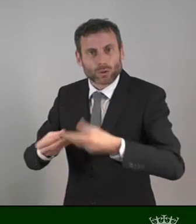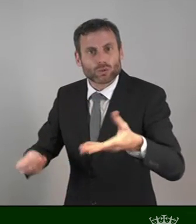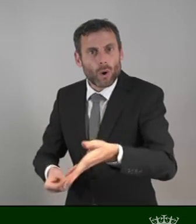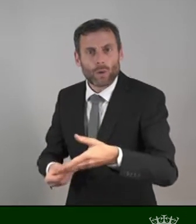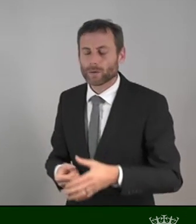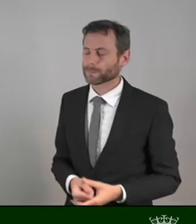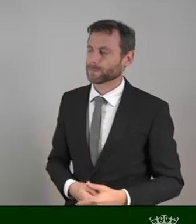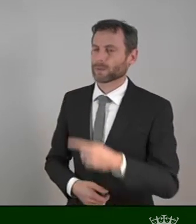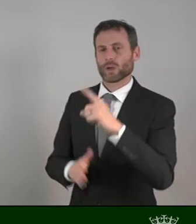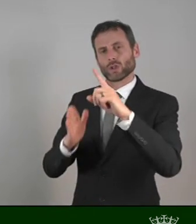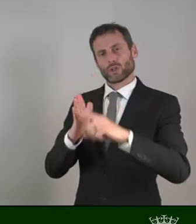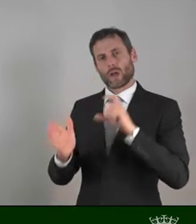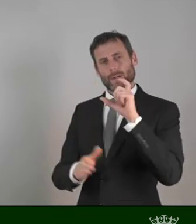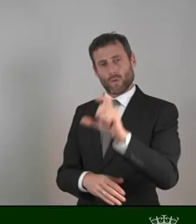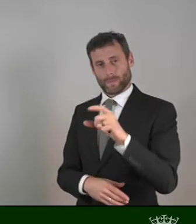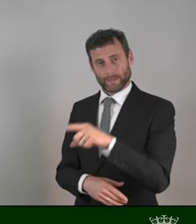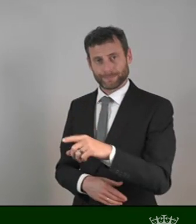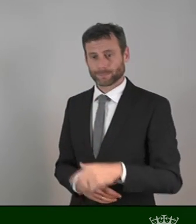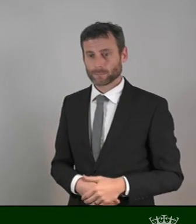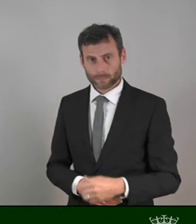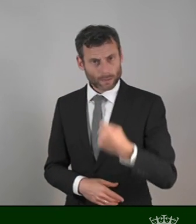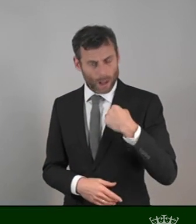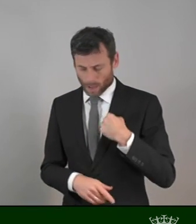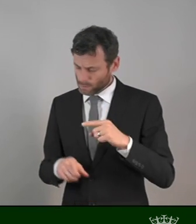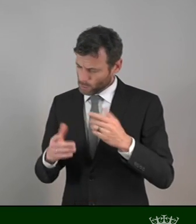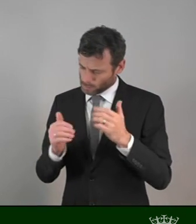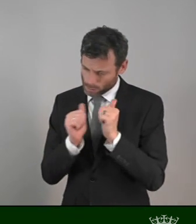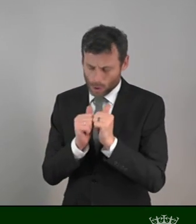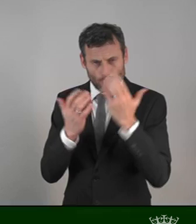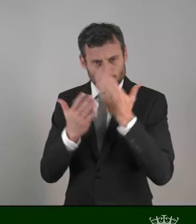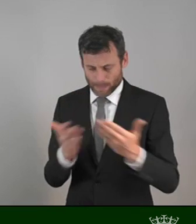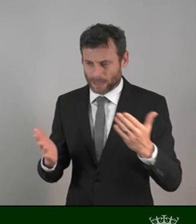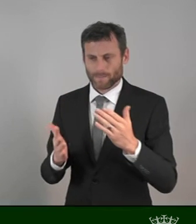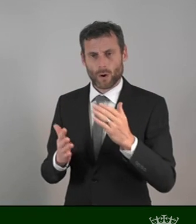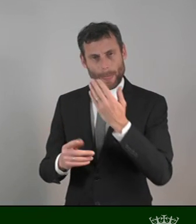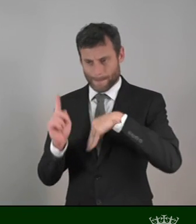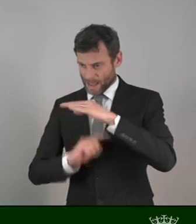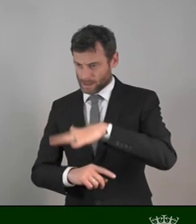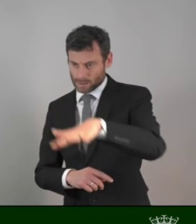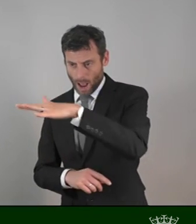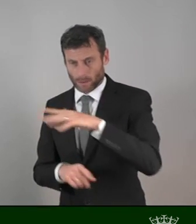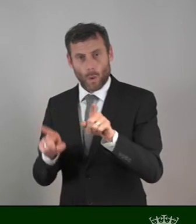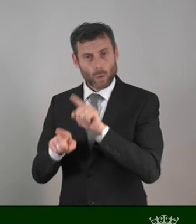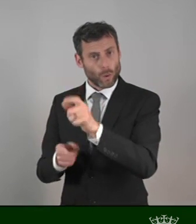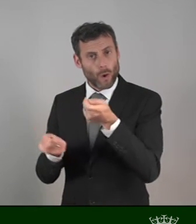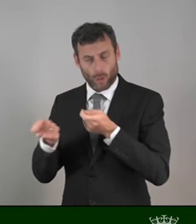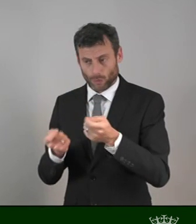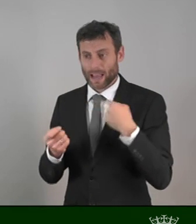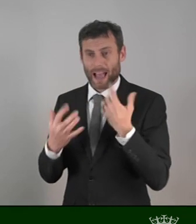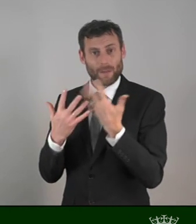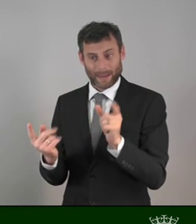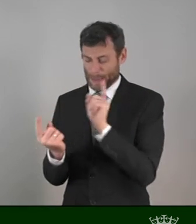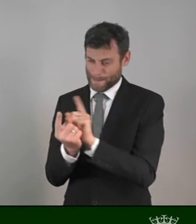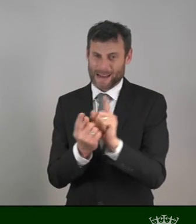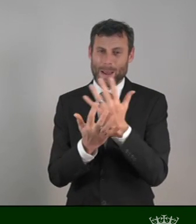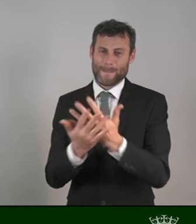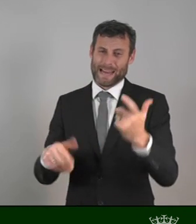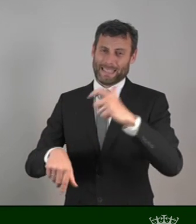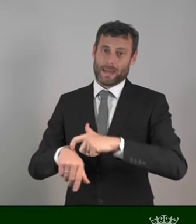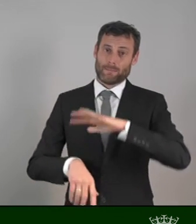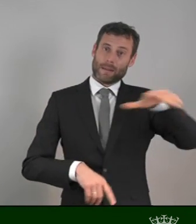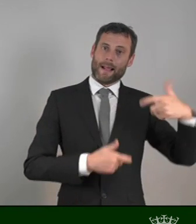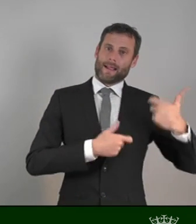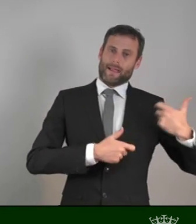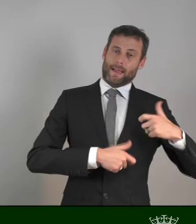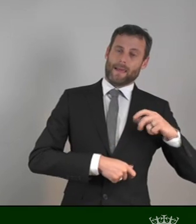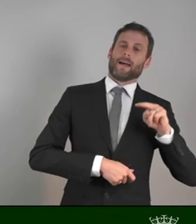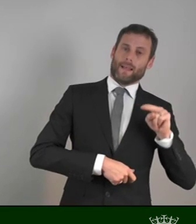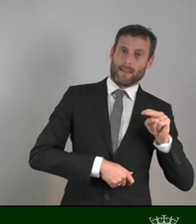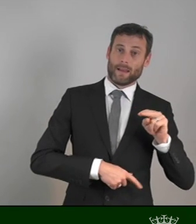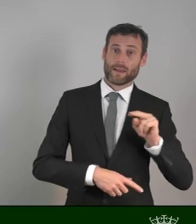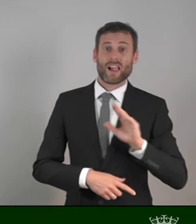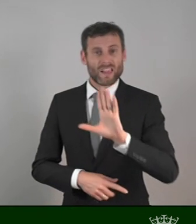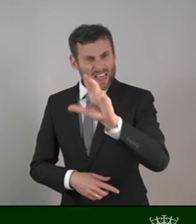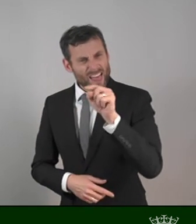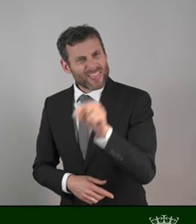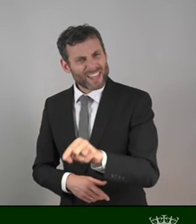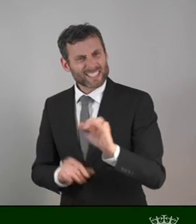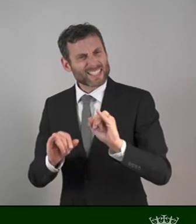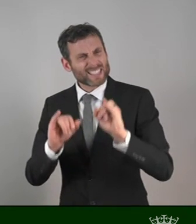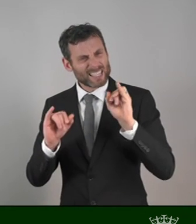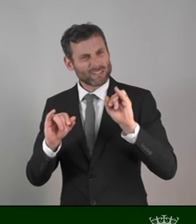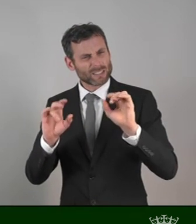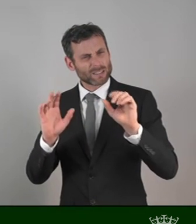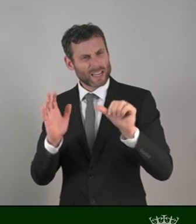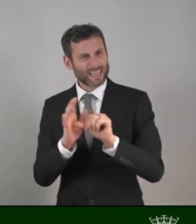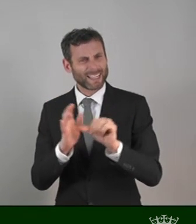I have the greatest respect for President Abbas and those in the Palestinian Authority; I have met them many times— This is actually a very serious issue.